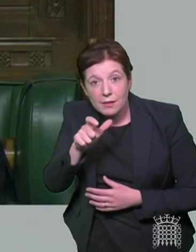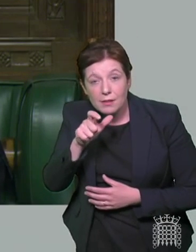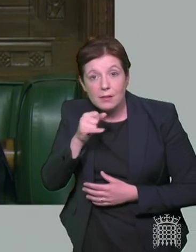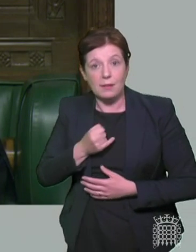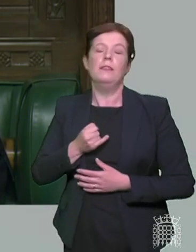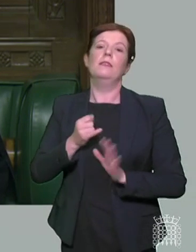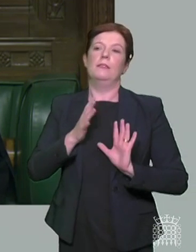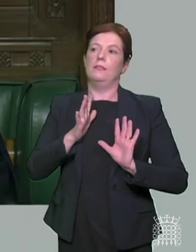I withdraw.